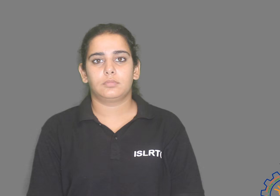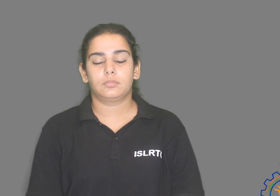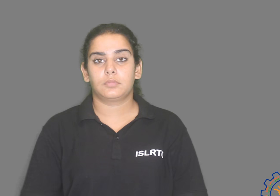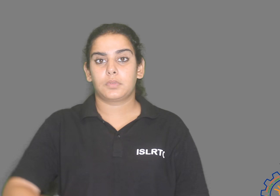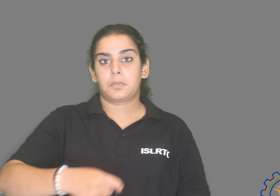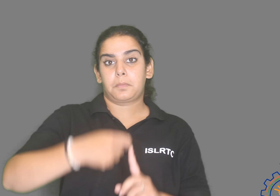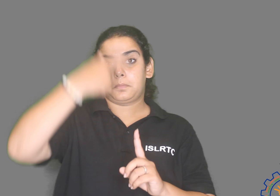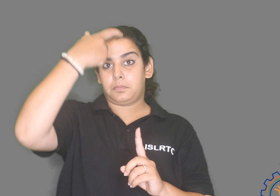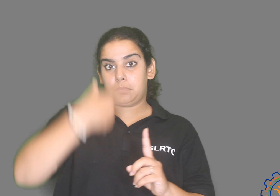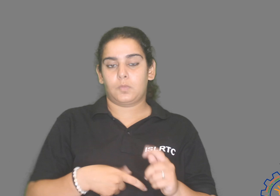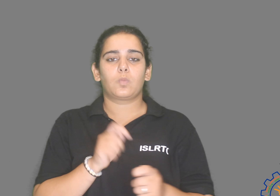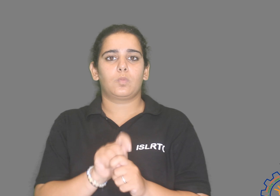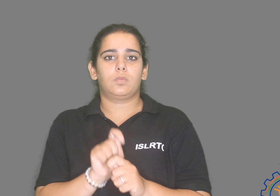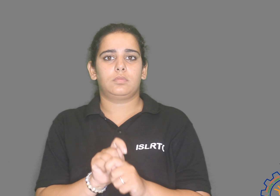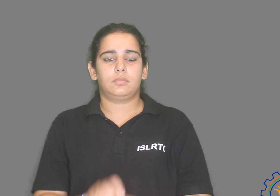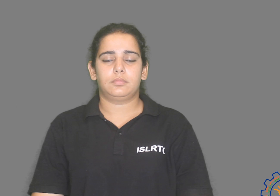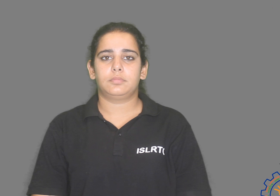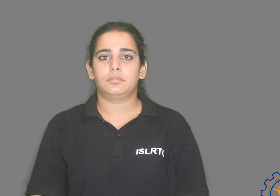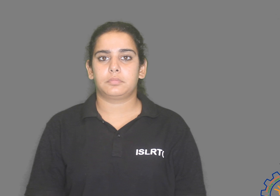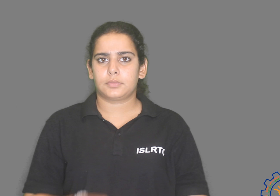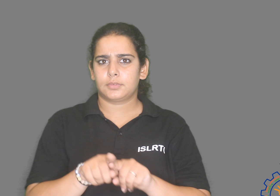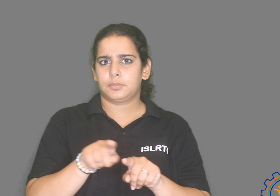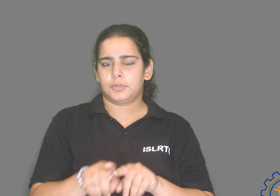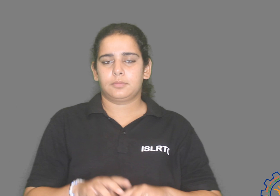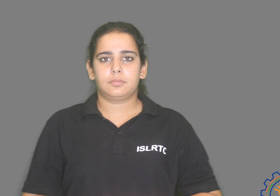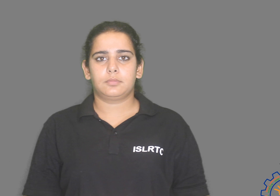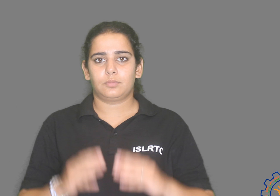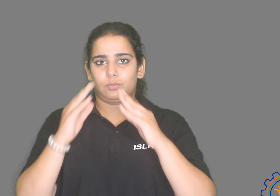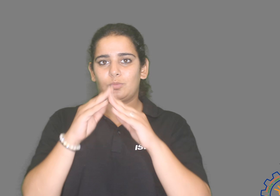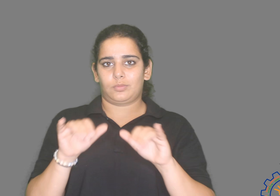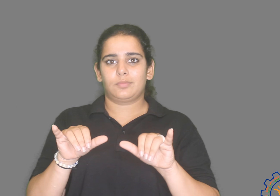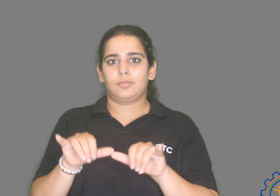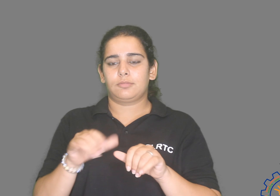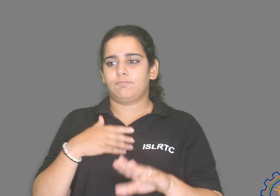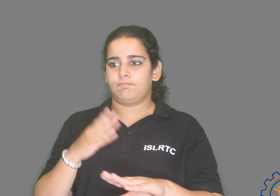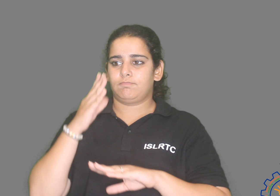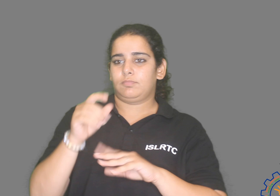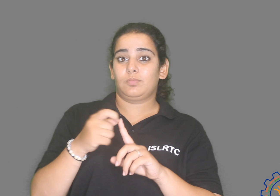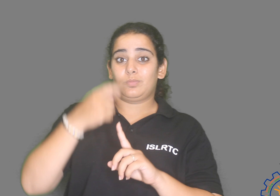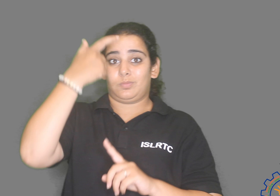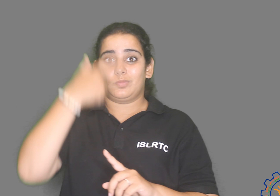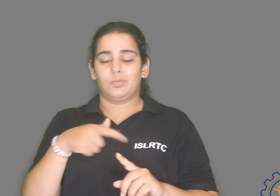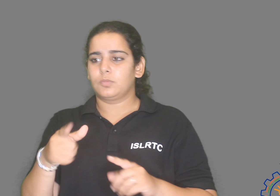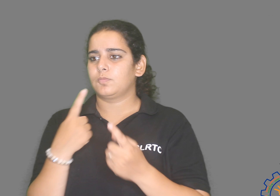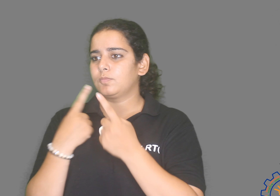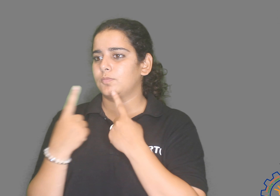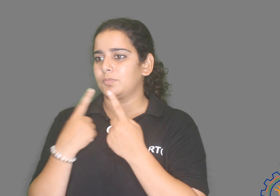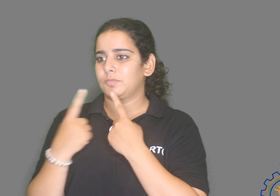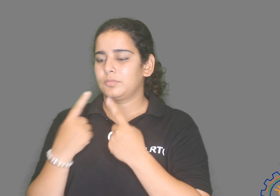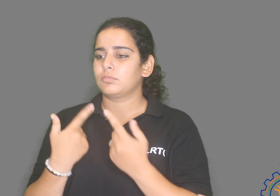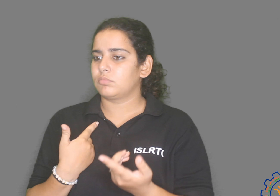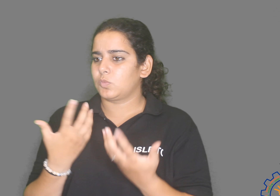Proponent A person who advocates a theory, proposal, or course of action